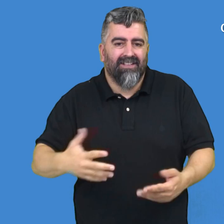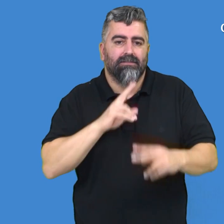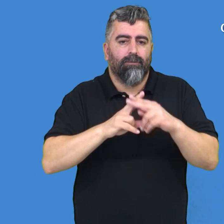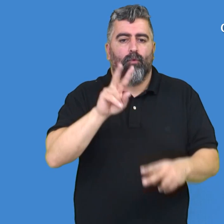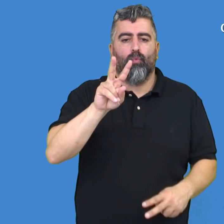nombre